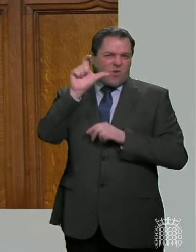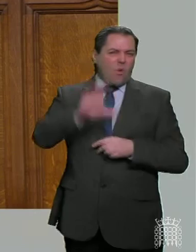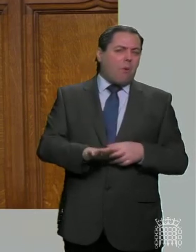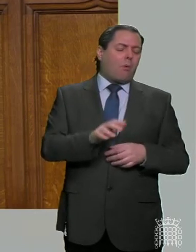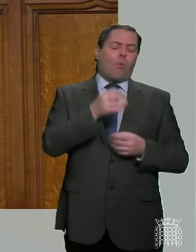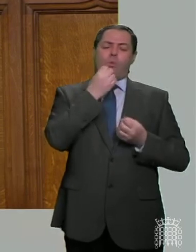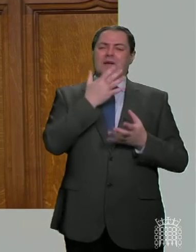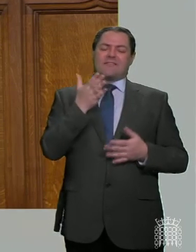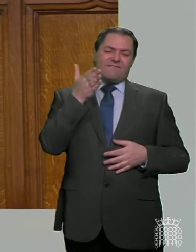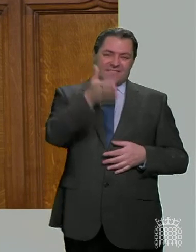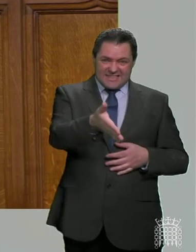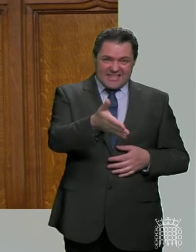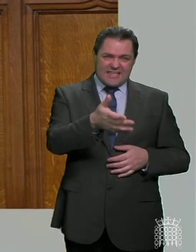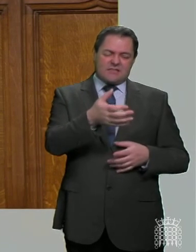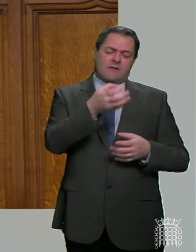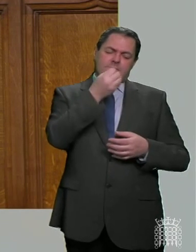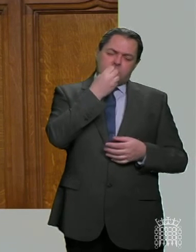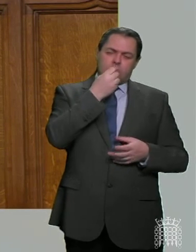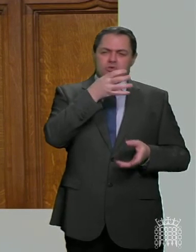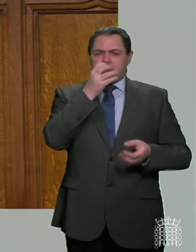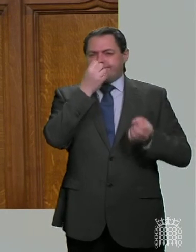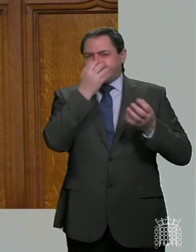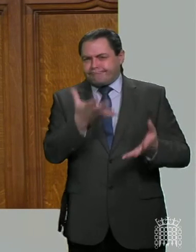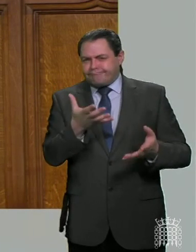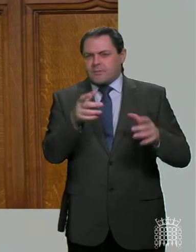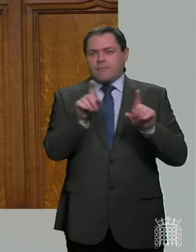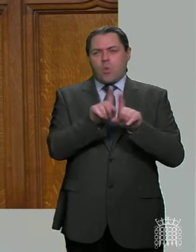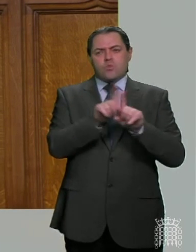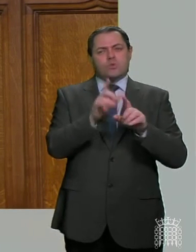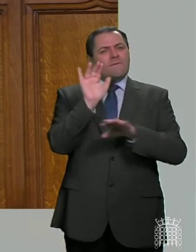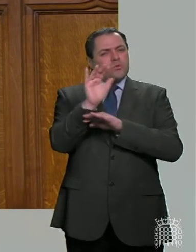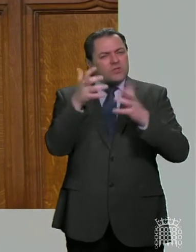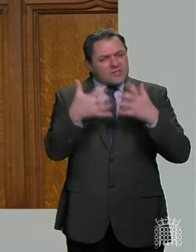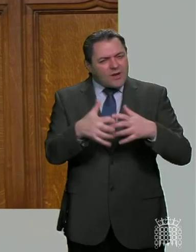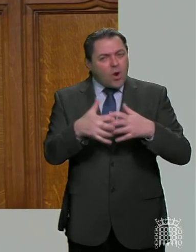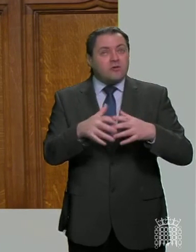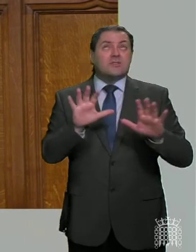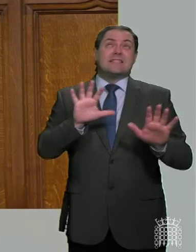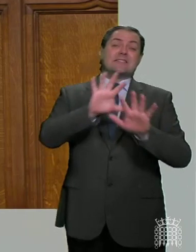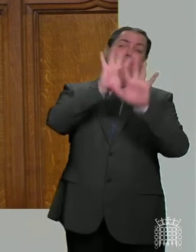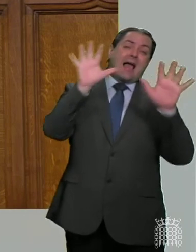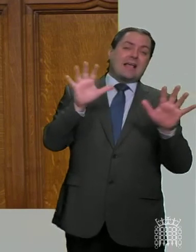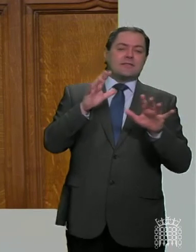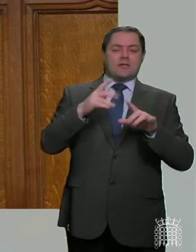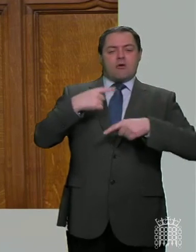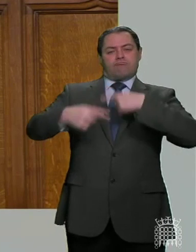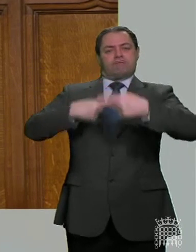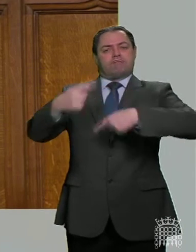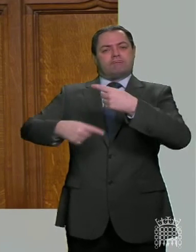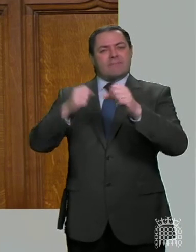It is a great place to visit not just for its amazing food and drink sector, but for the technologies of the future in space and in renewable energy.